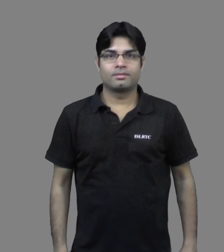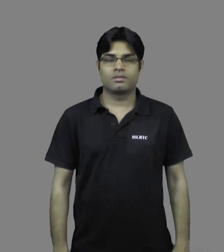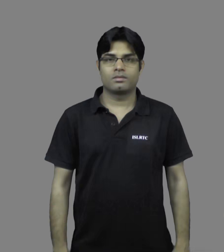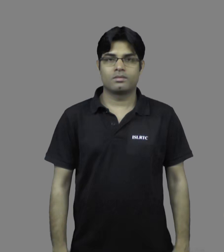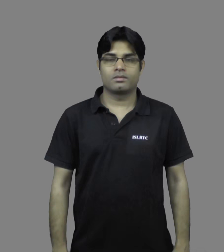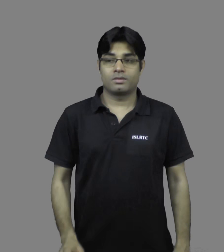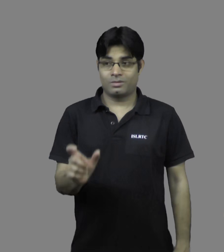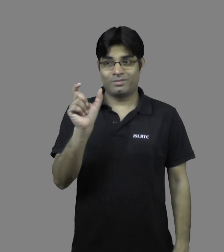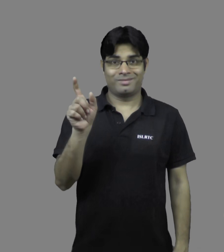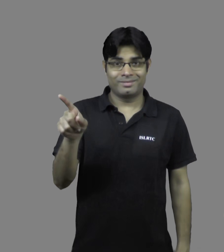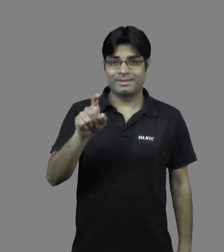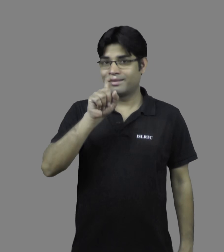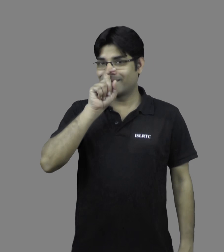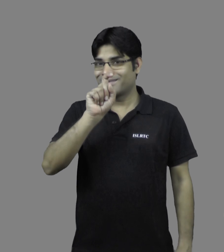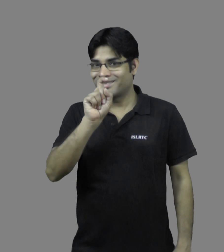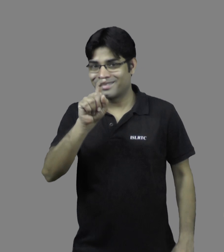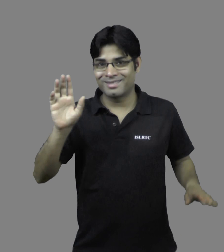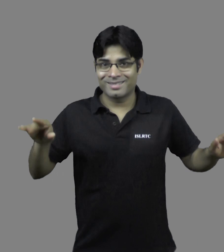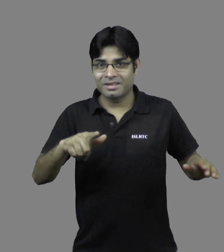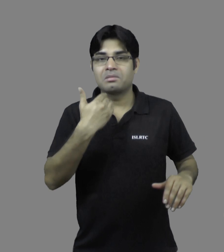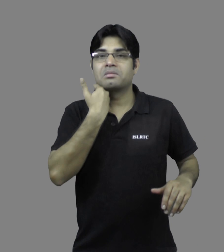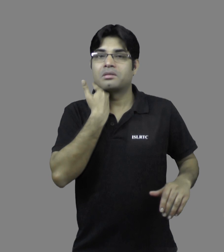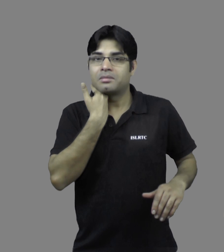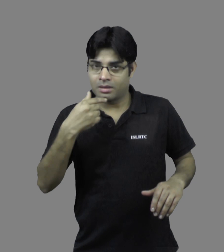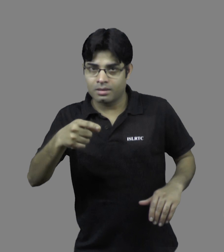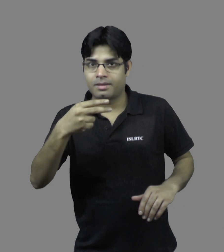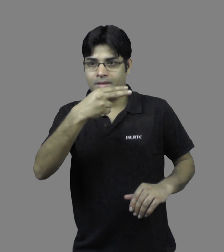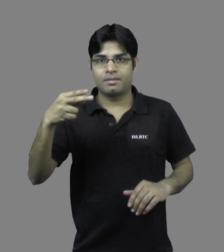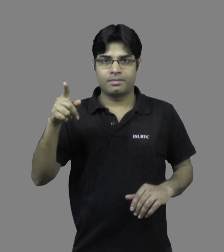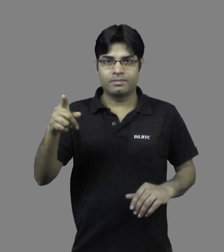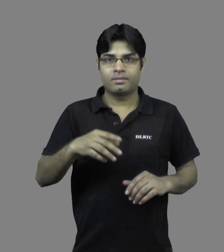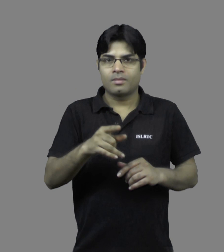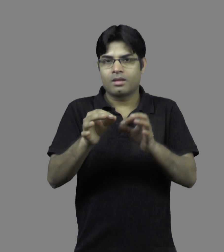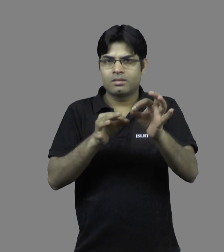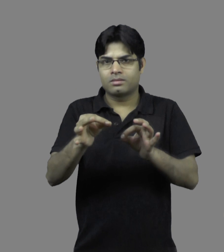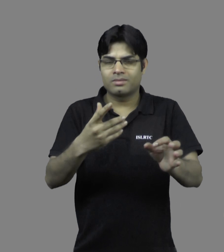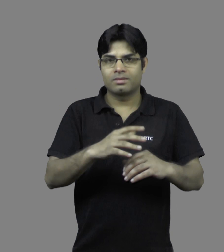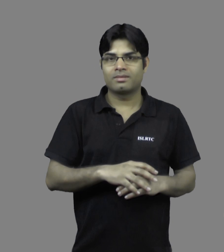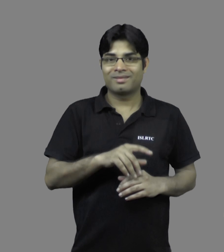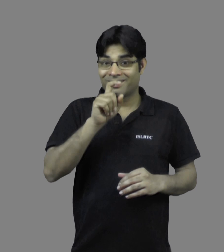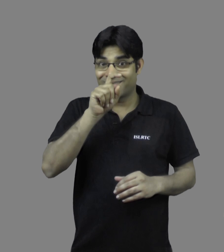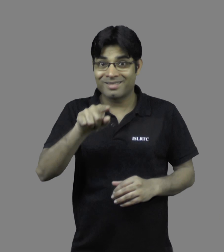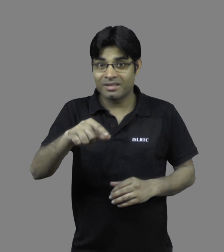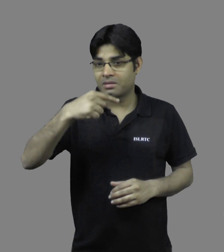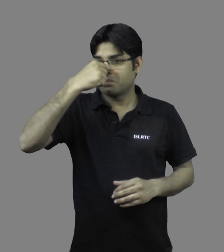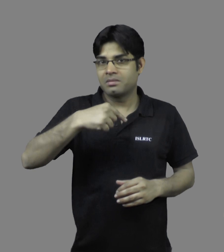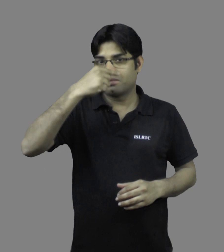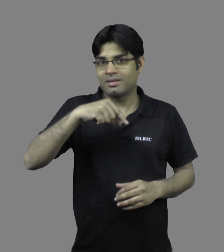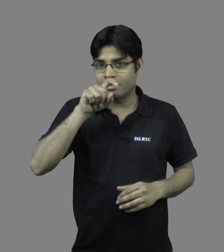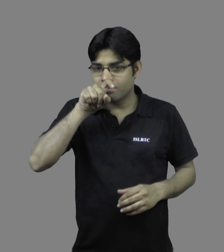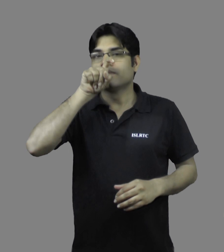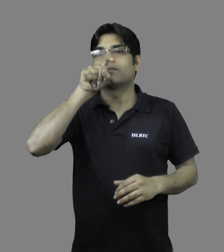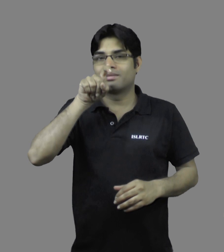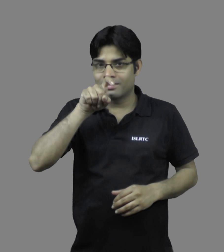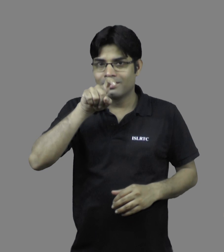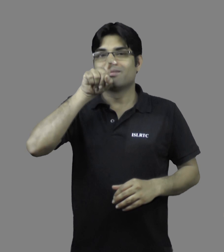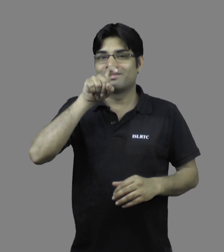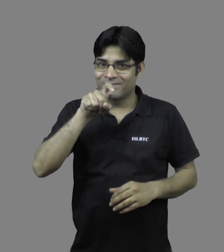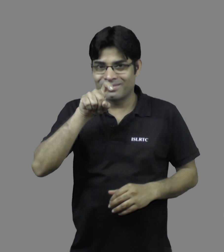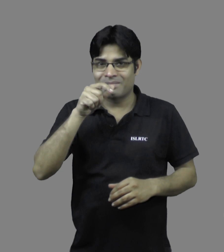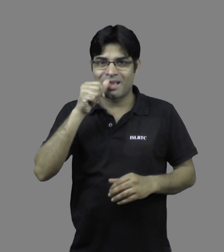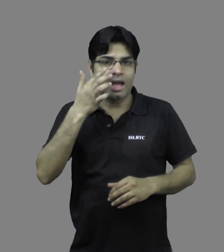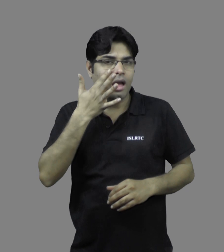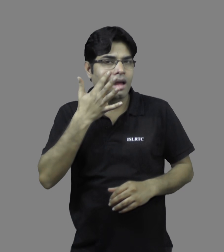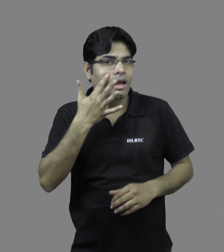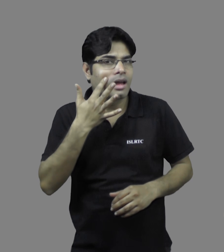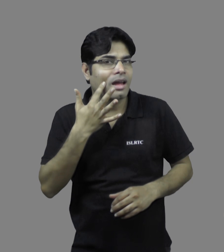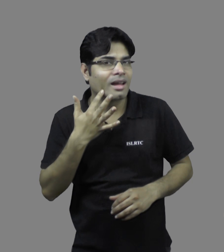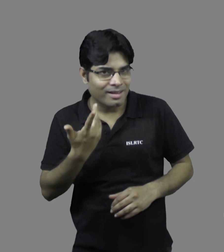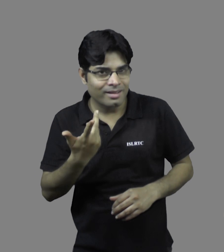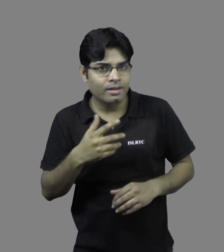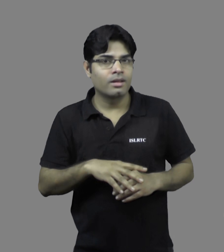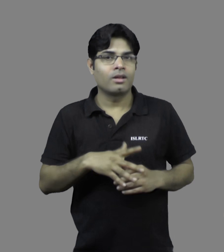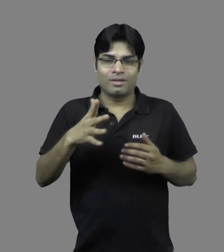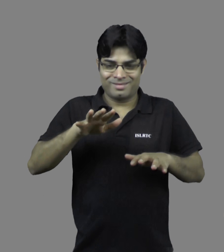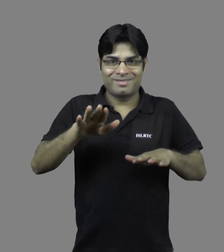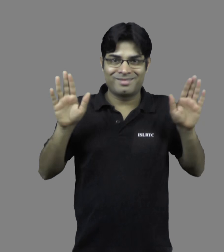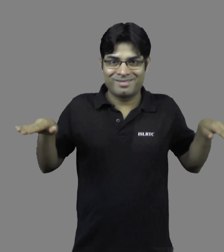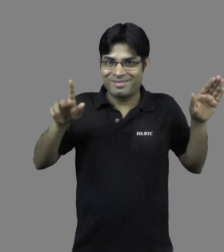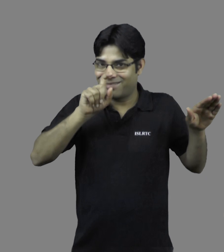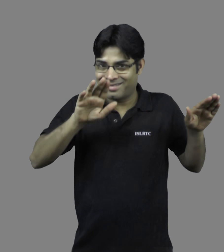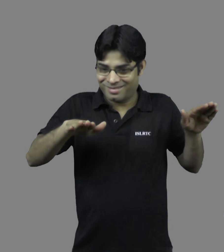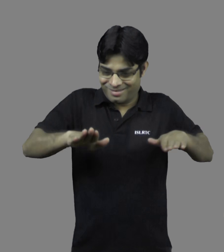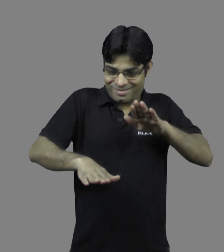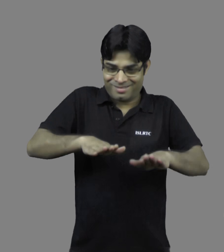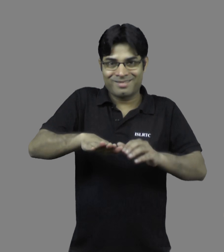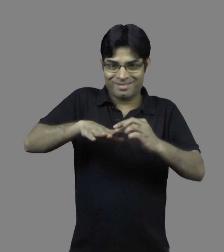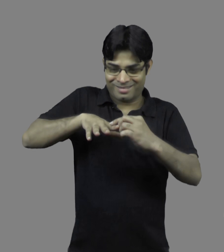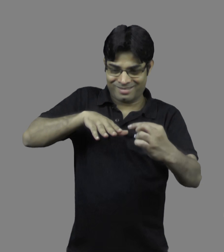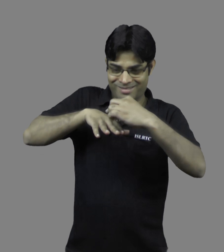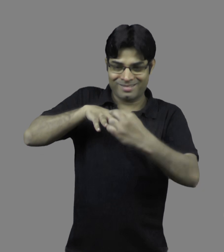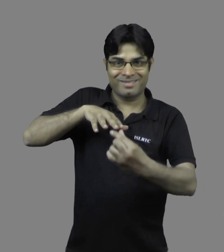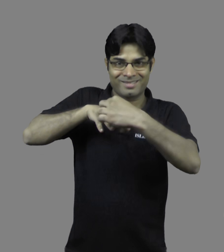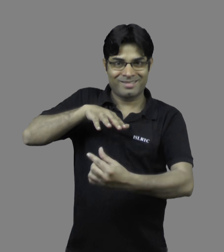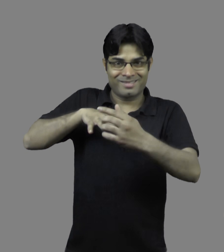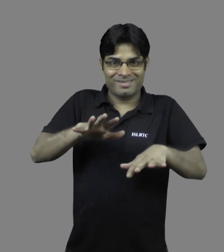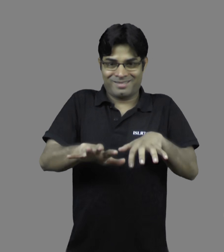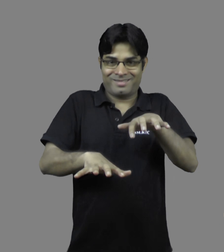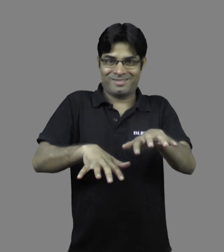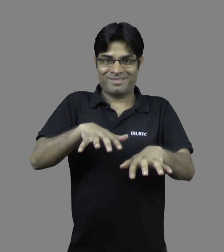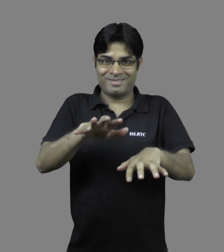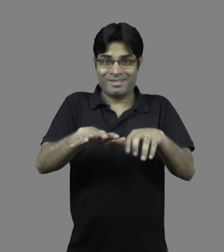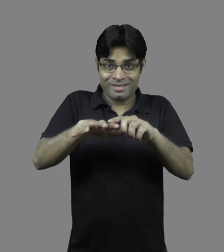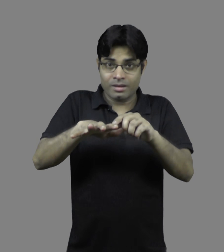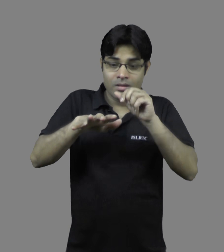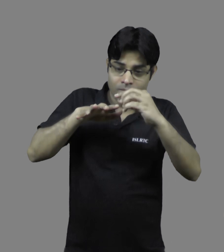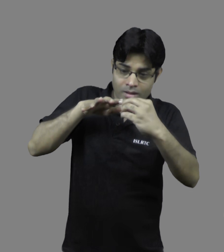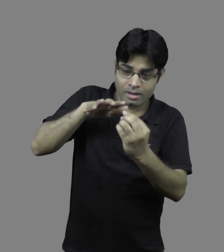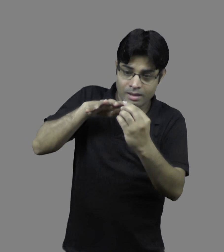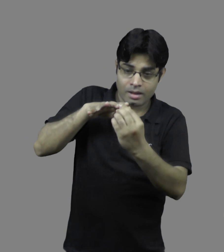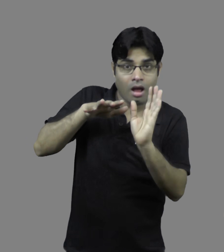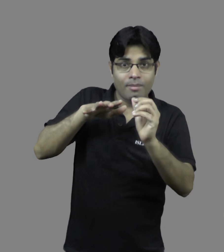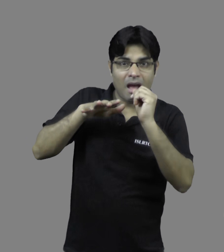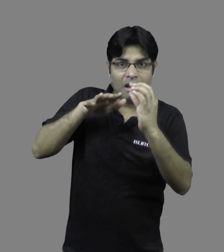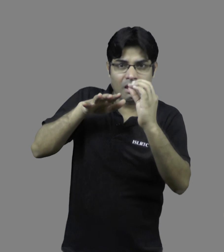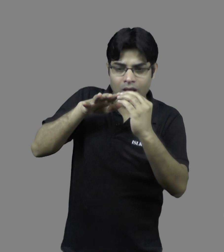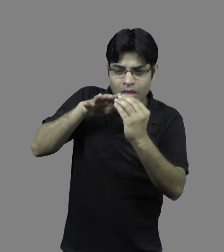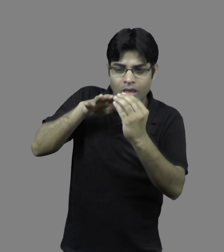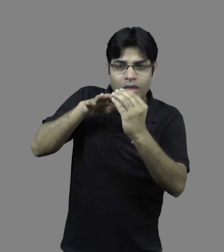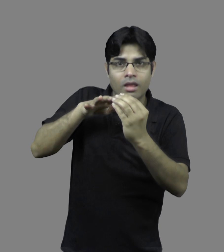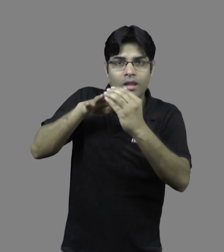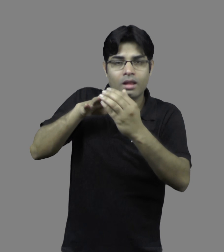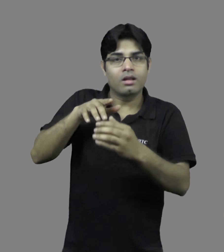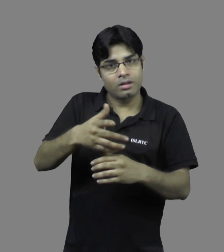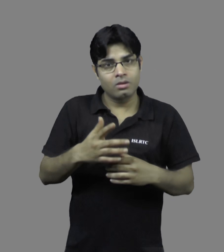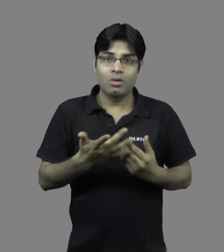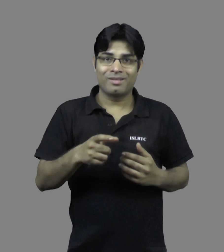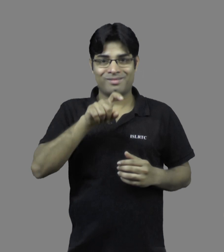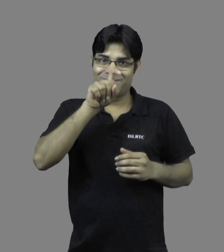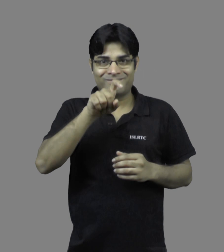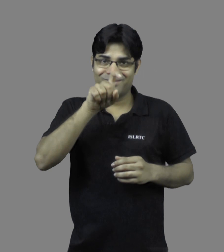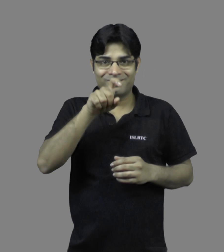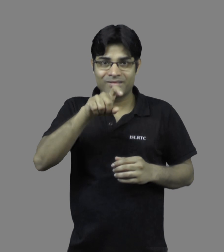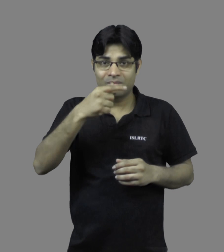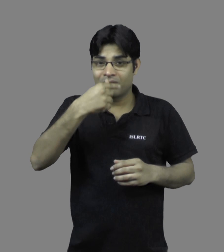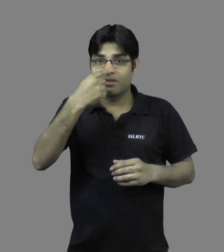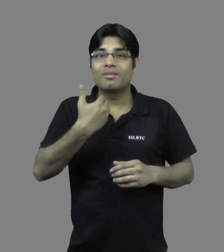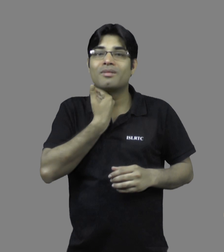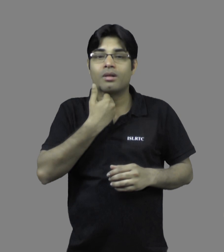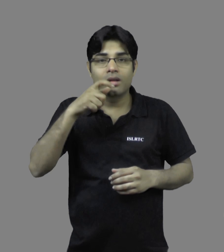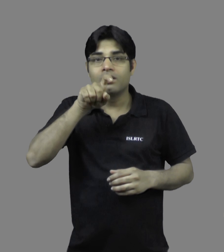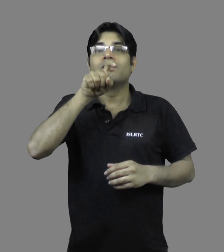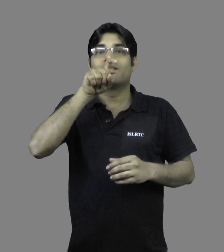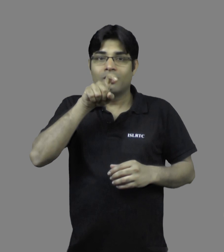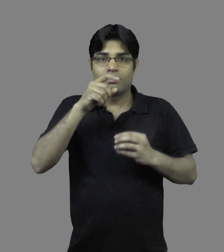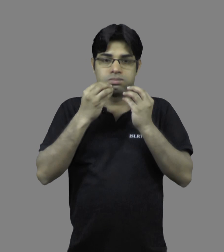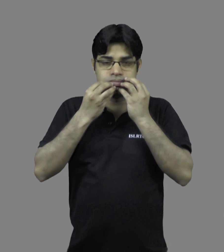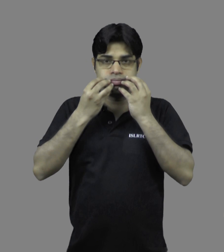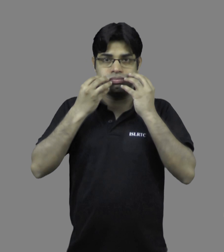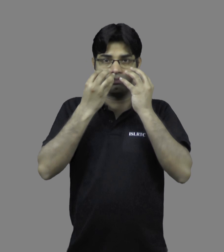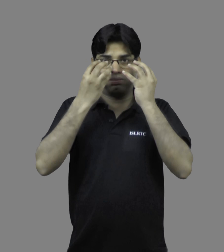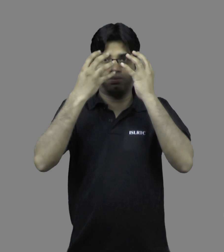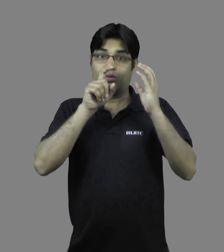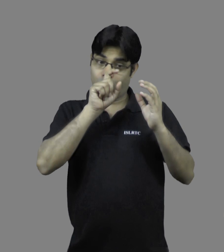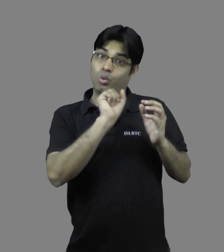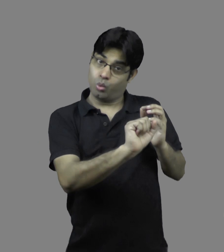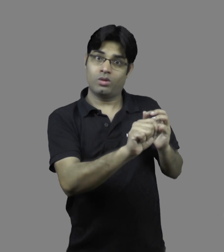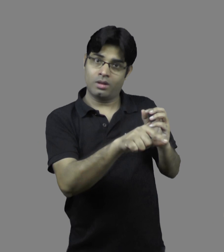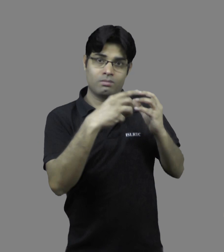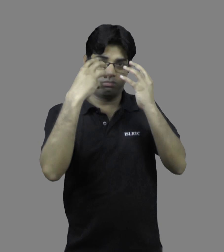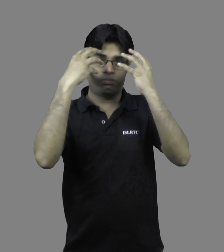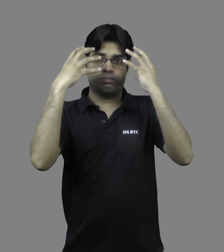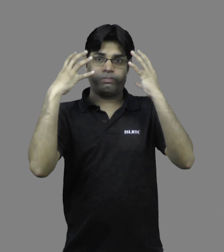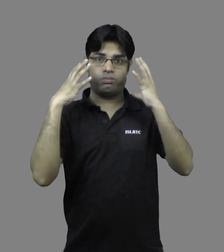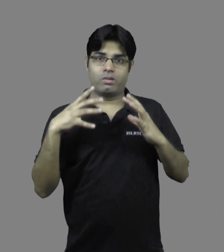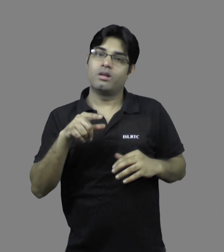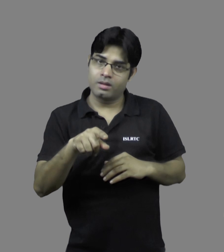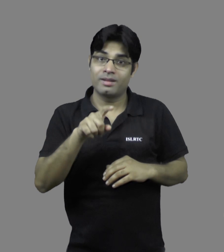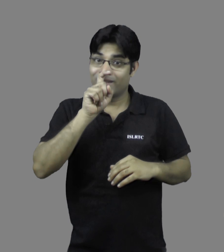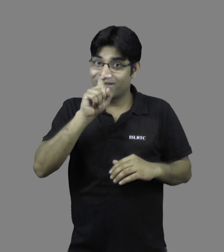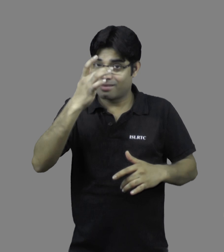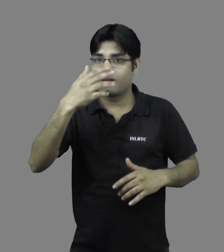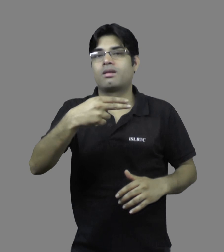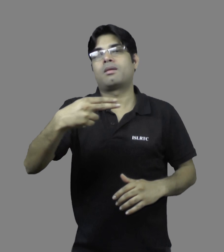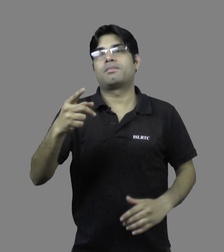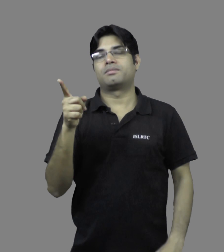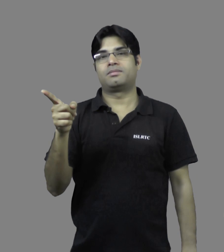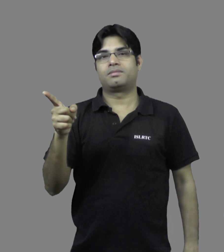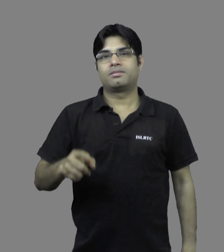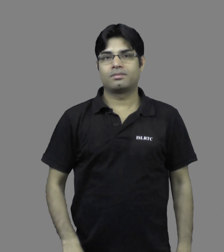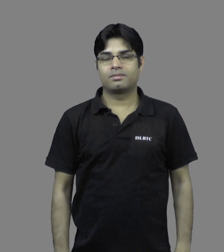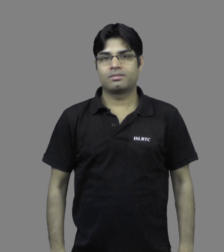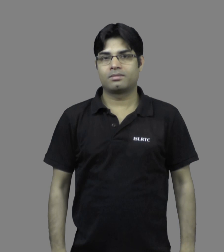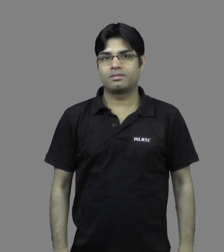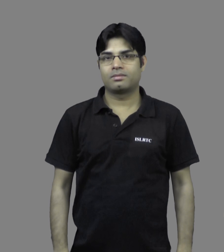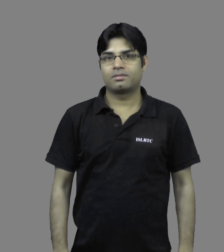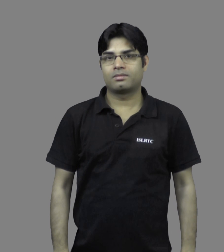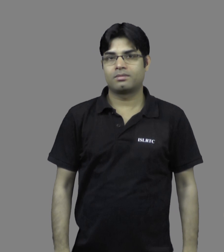Infectious Chick Bronchitis